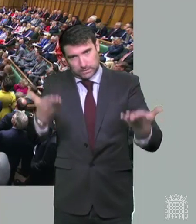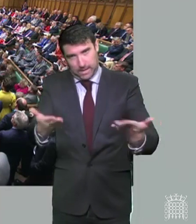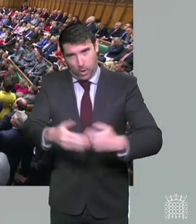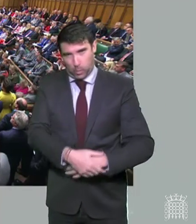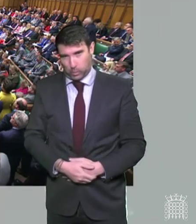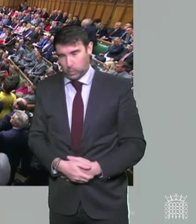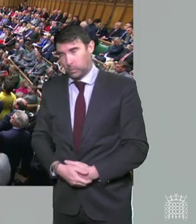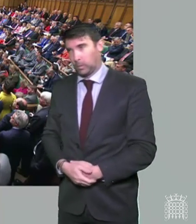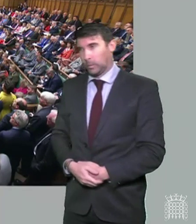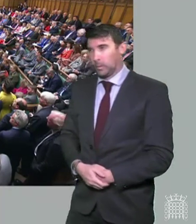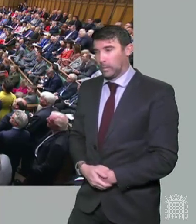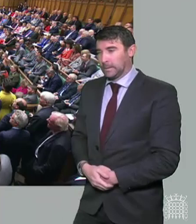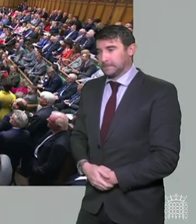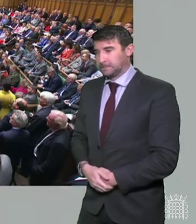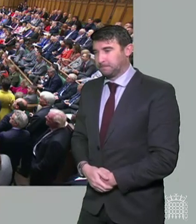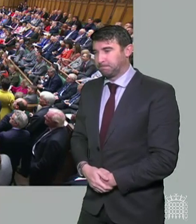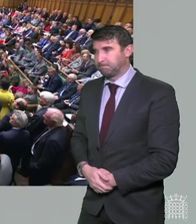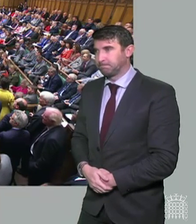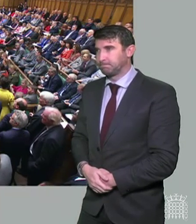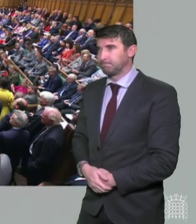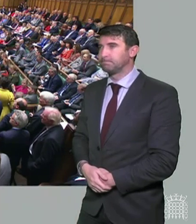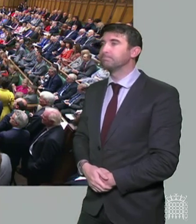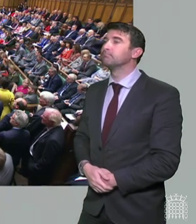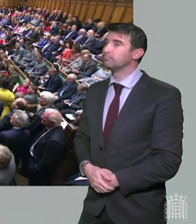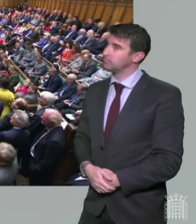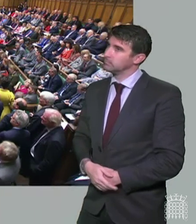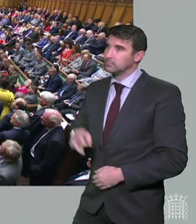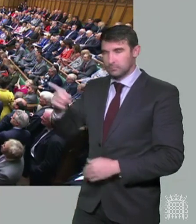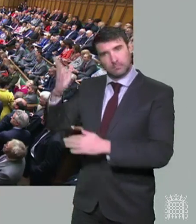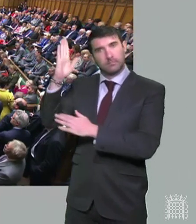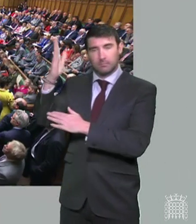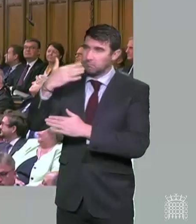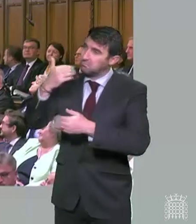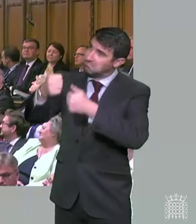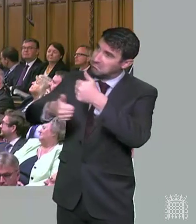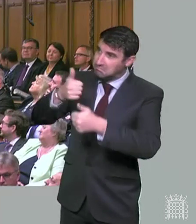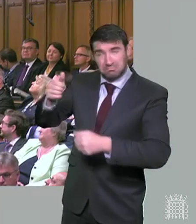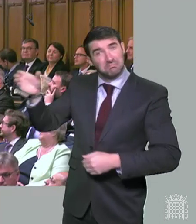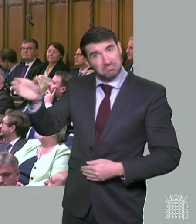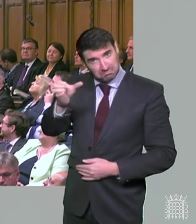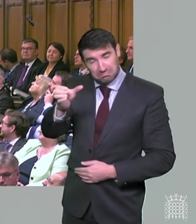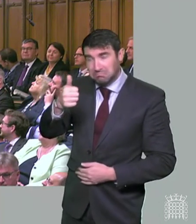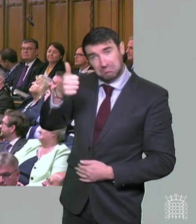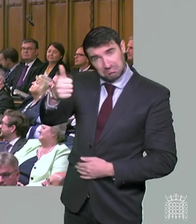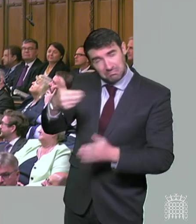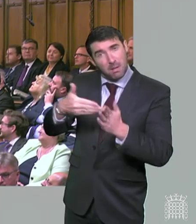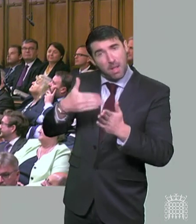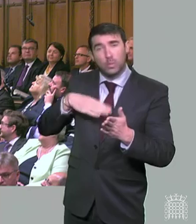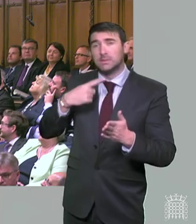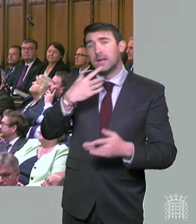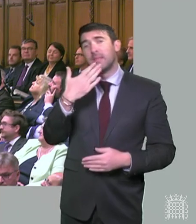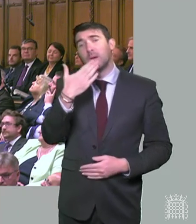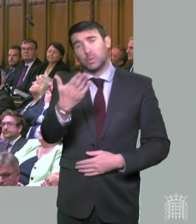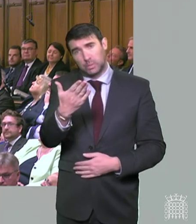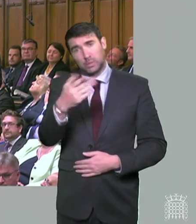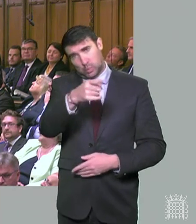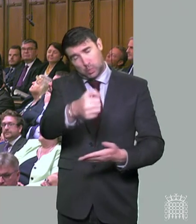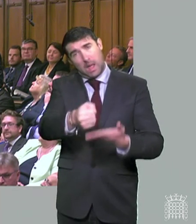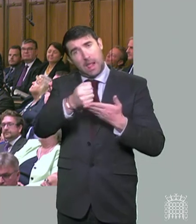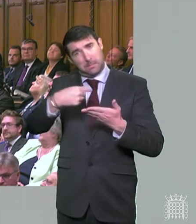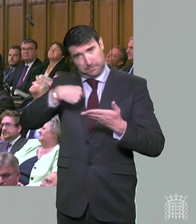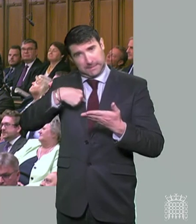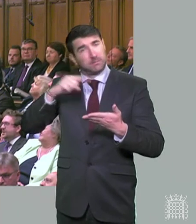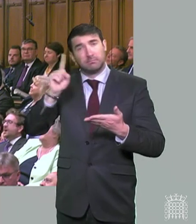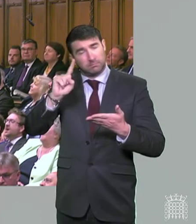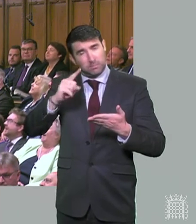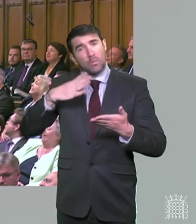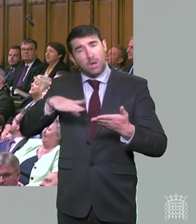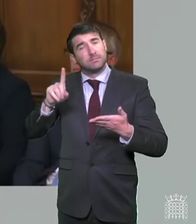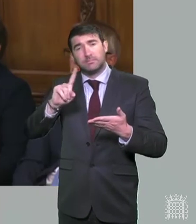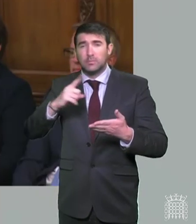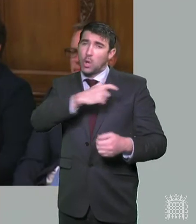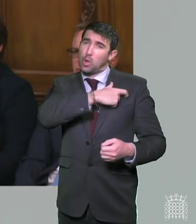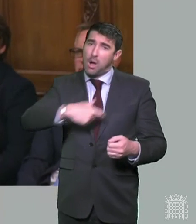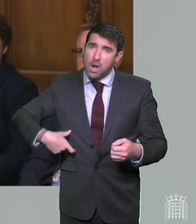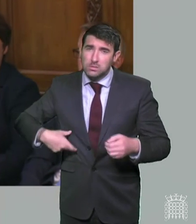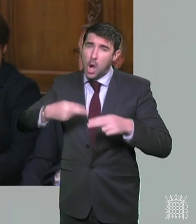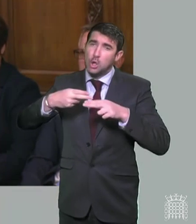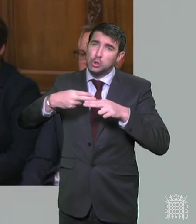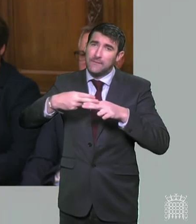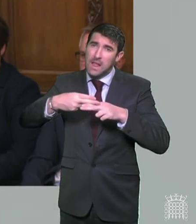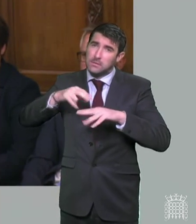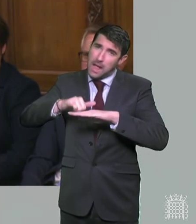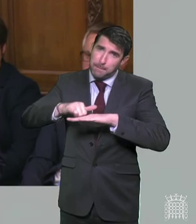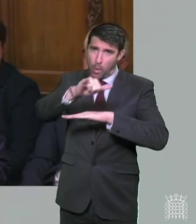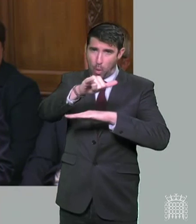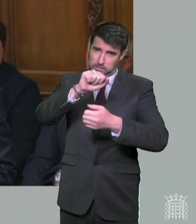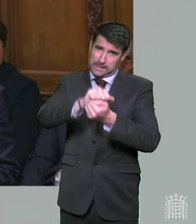I congratulate my right honourable Friend on her position as Prime Minister, but I would also like to thank her for her support for my campaign to keep Doncaster Sheffield airport open.